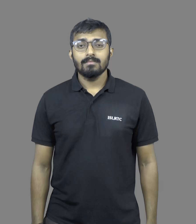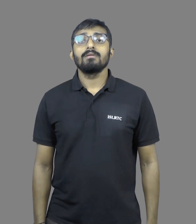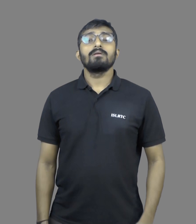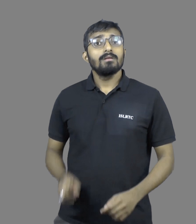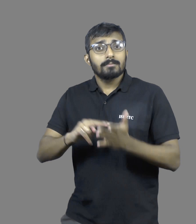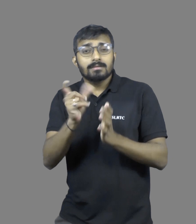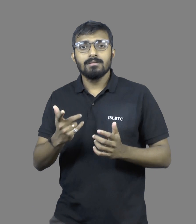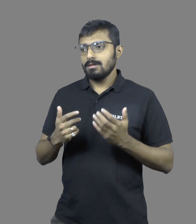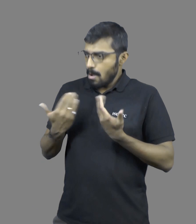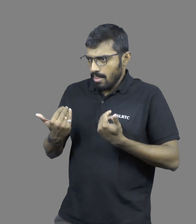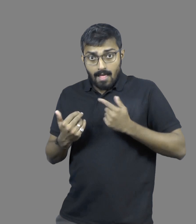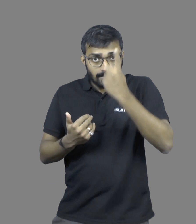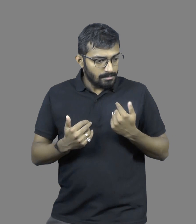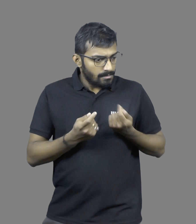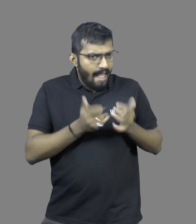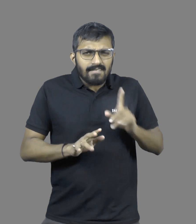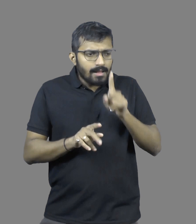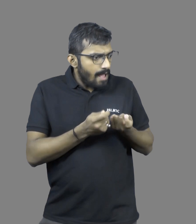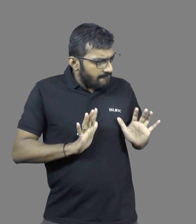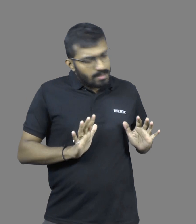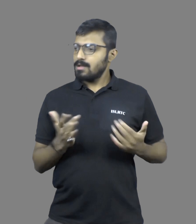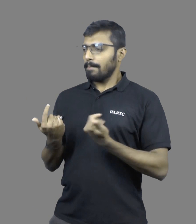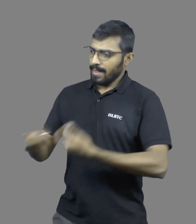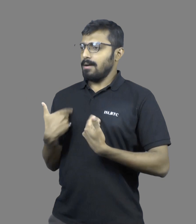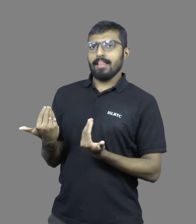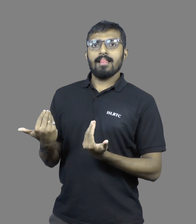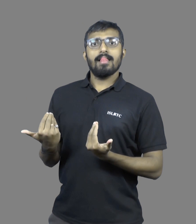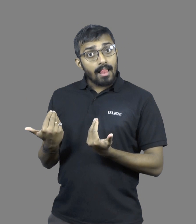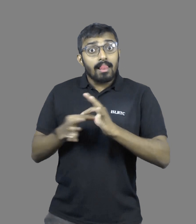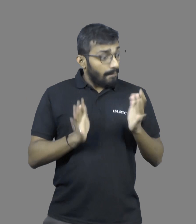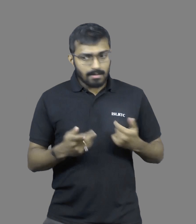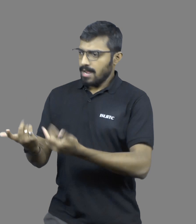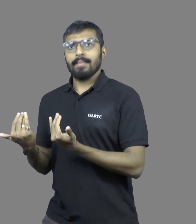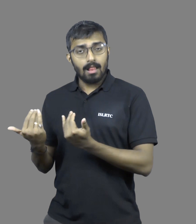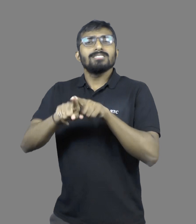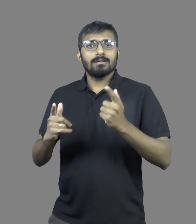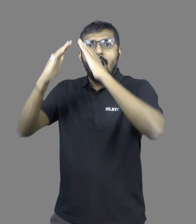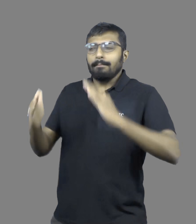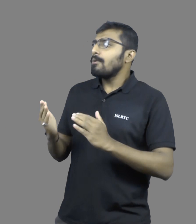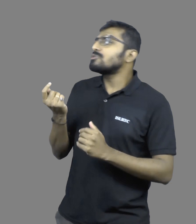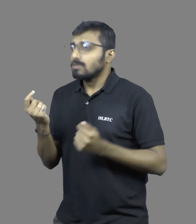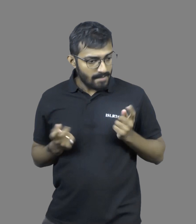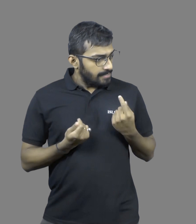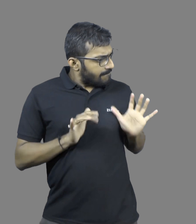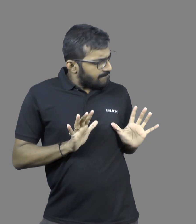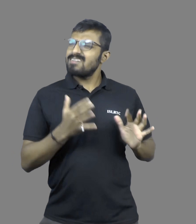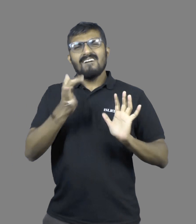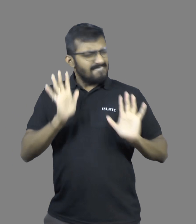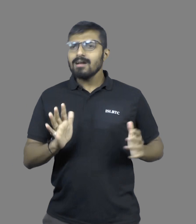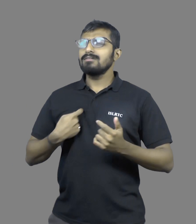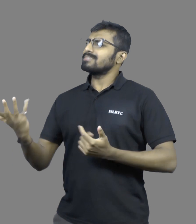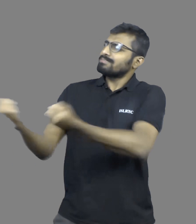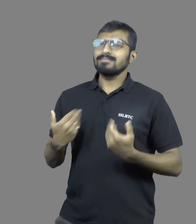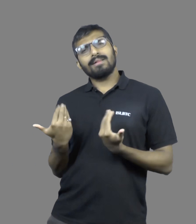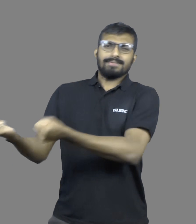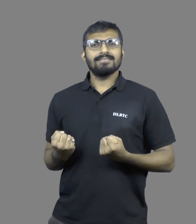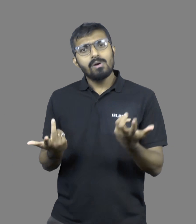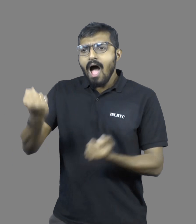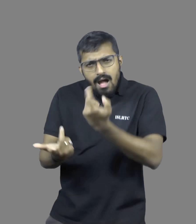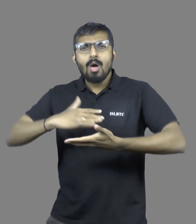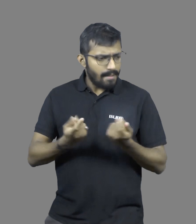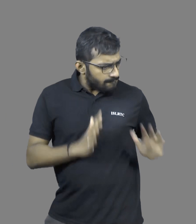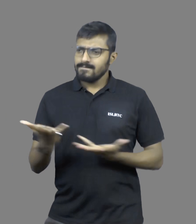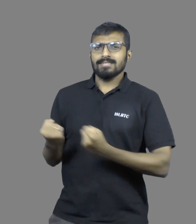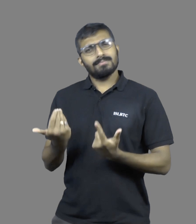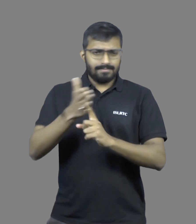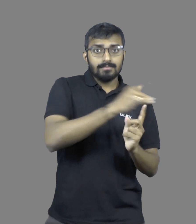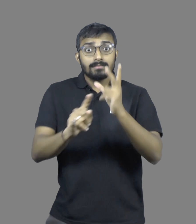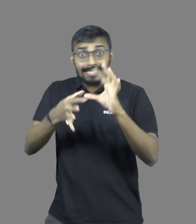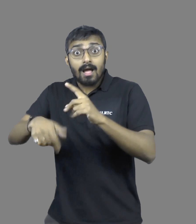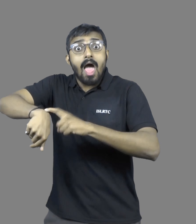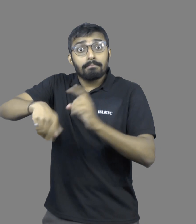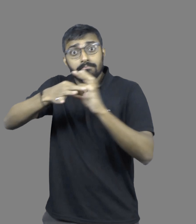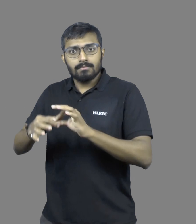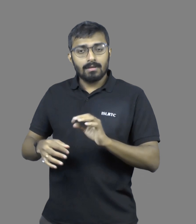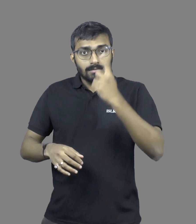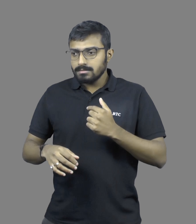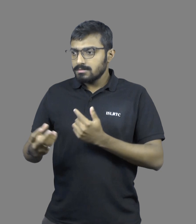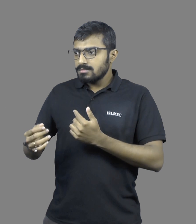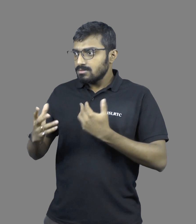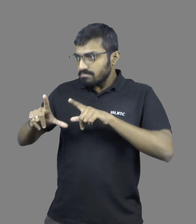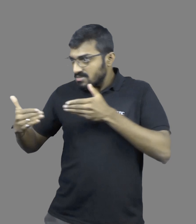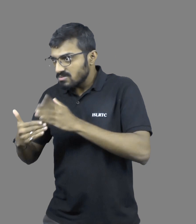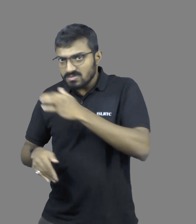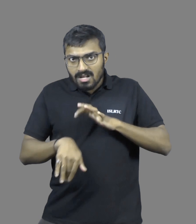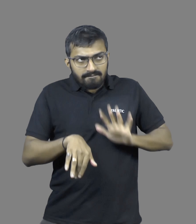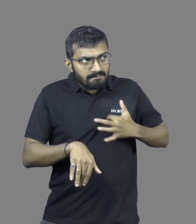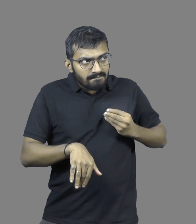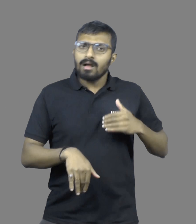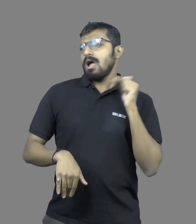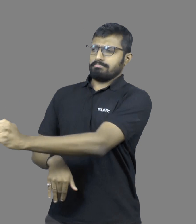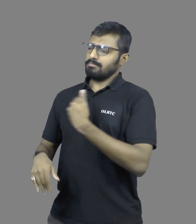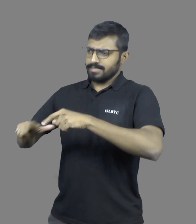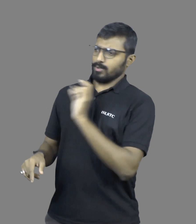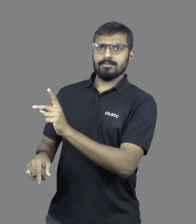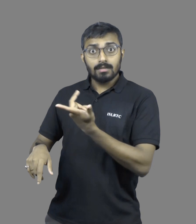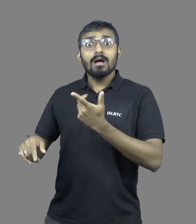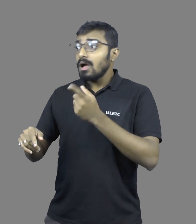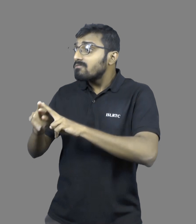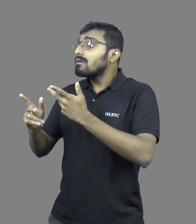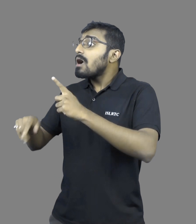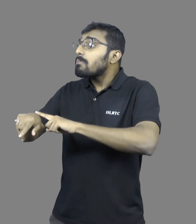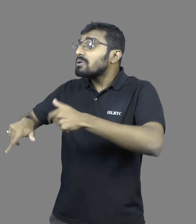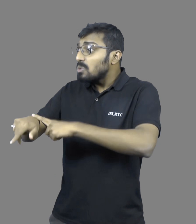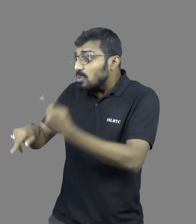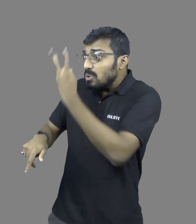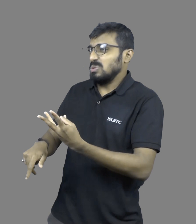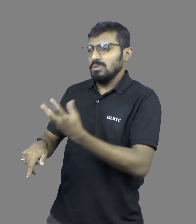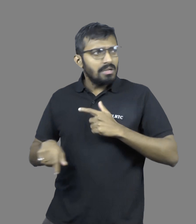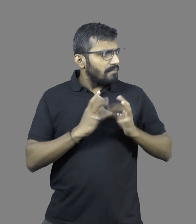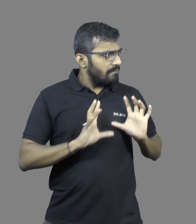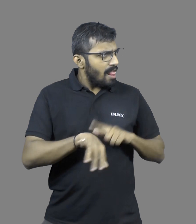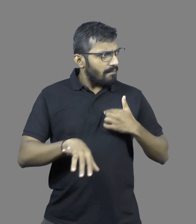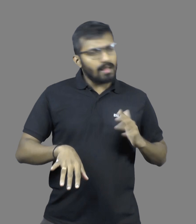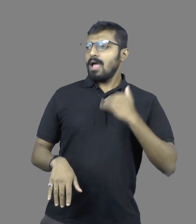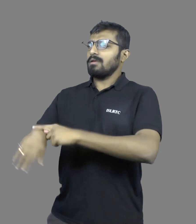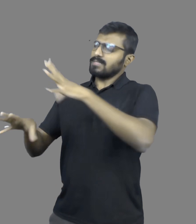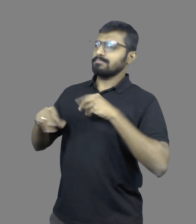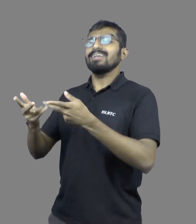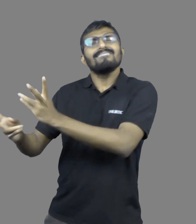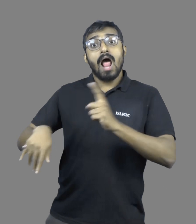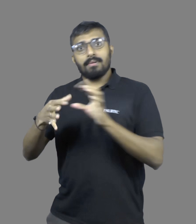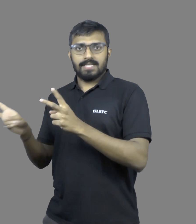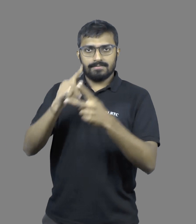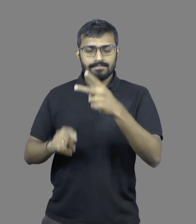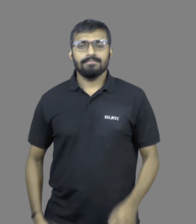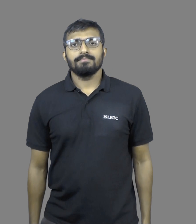Afford